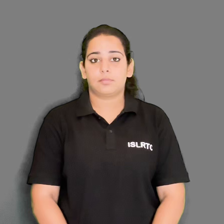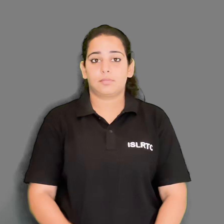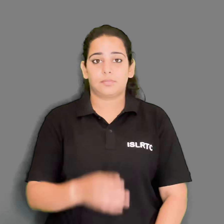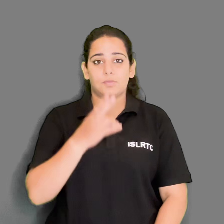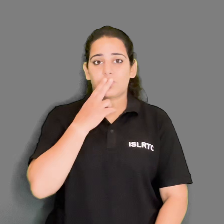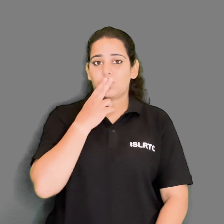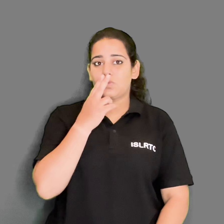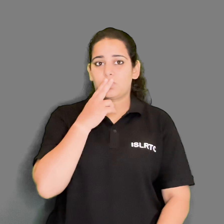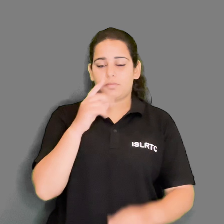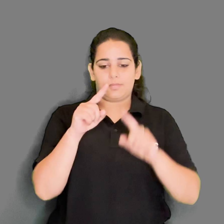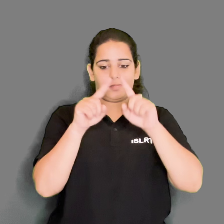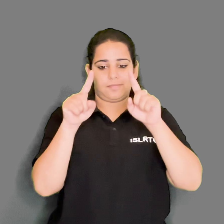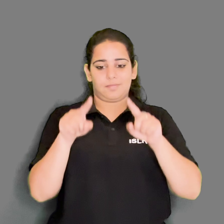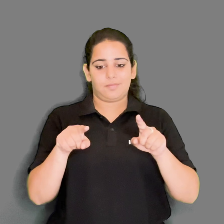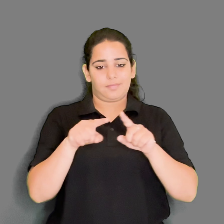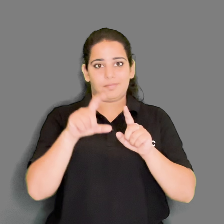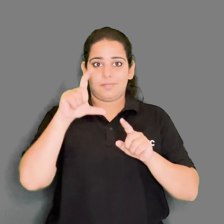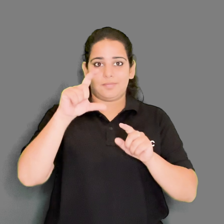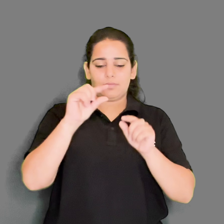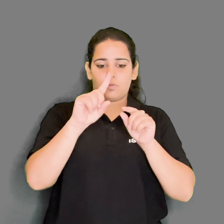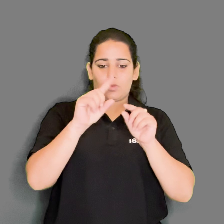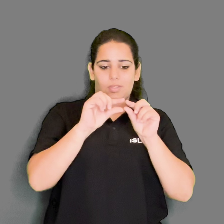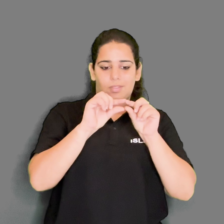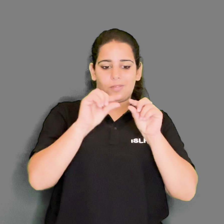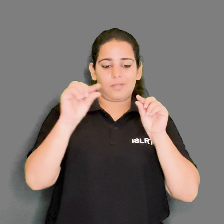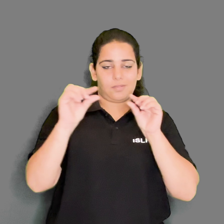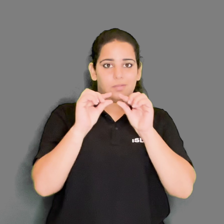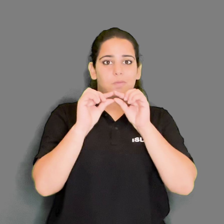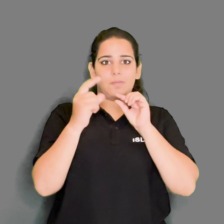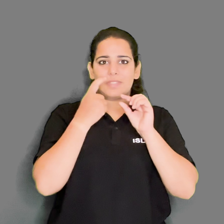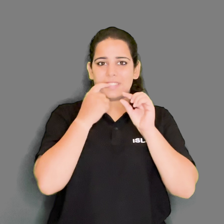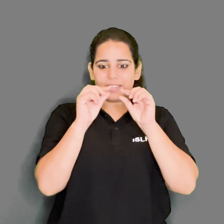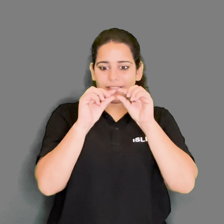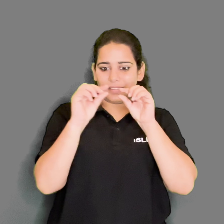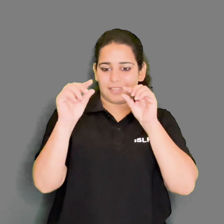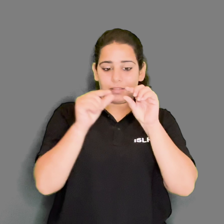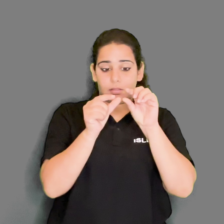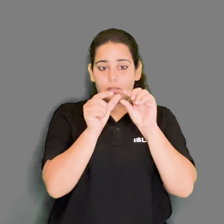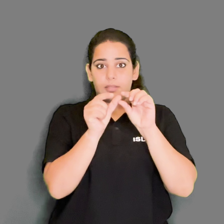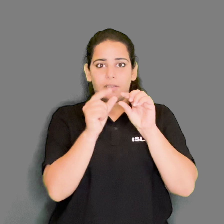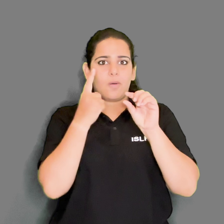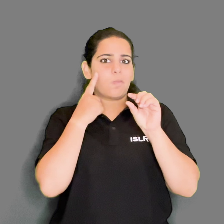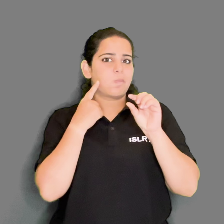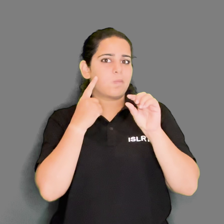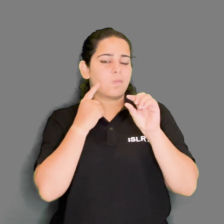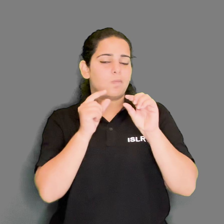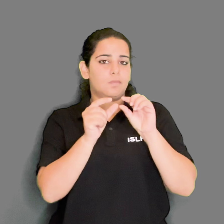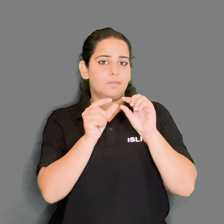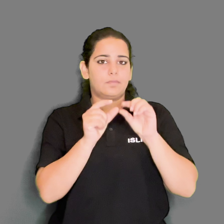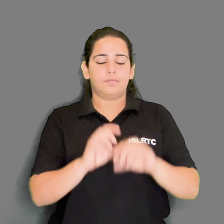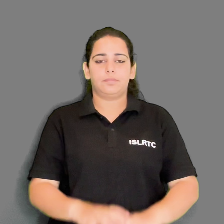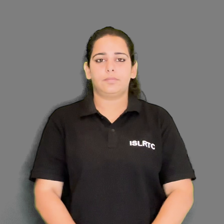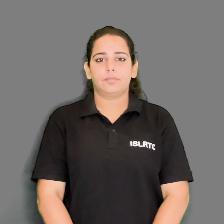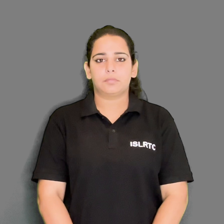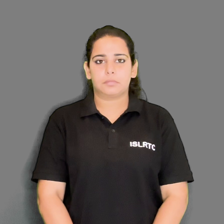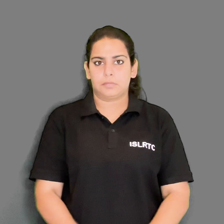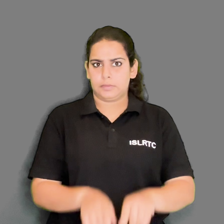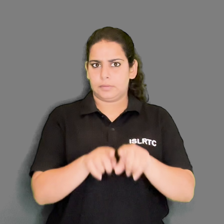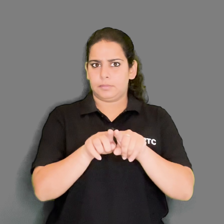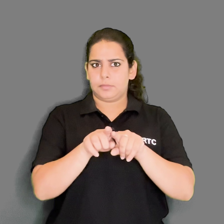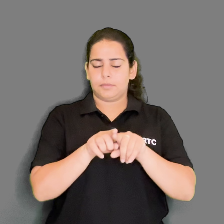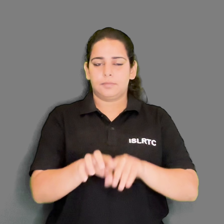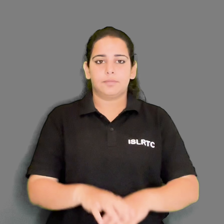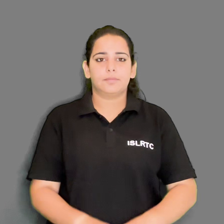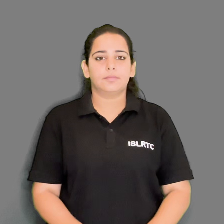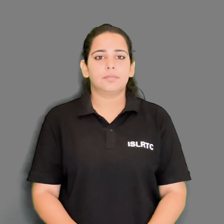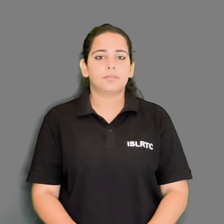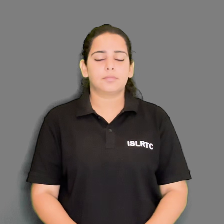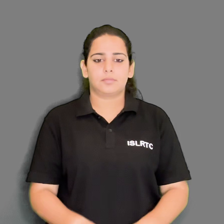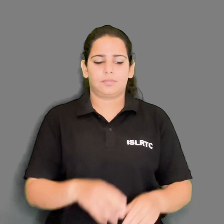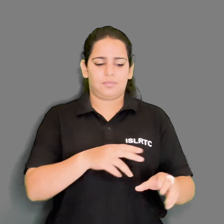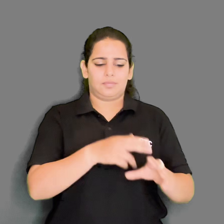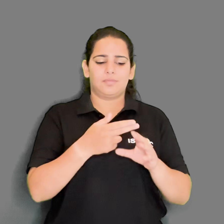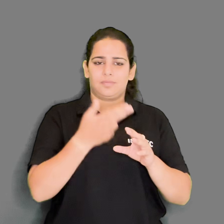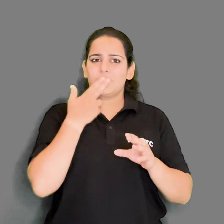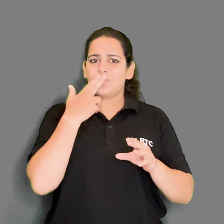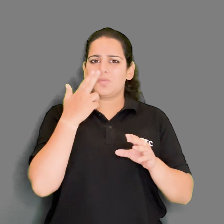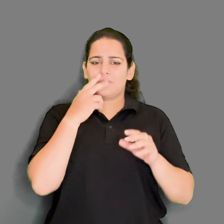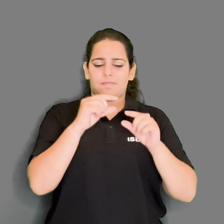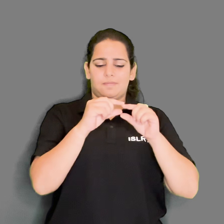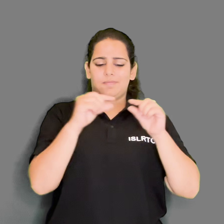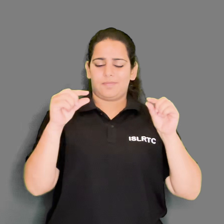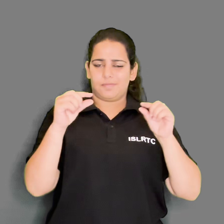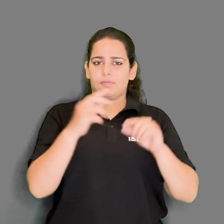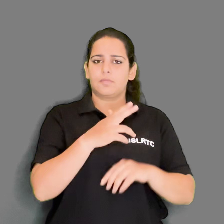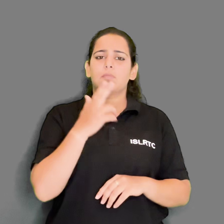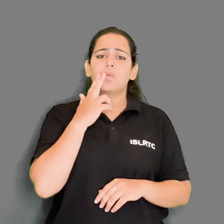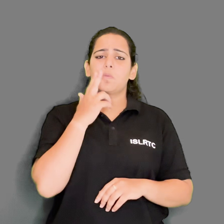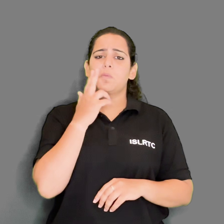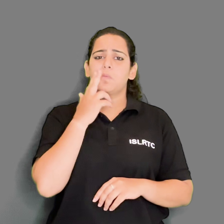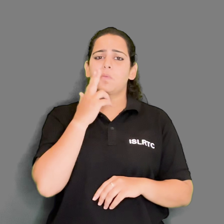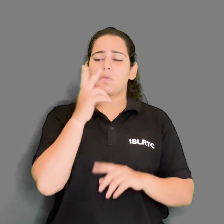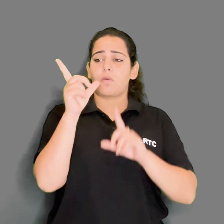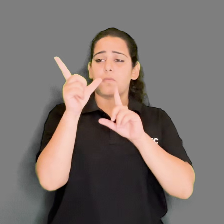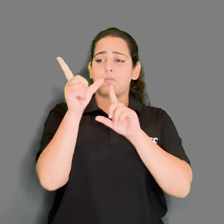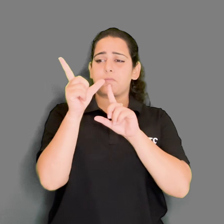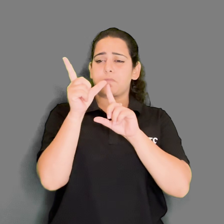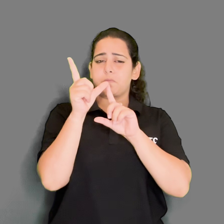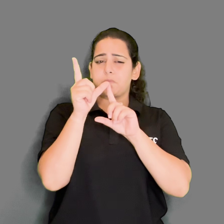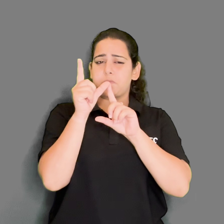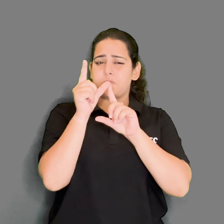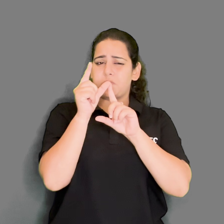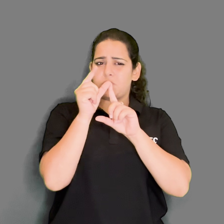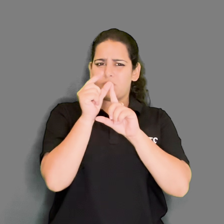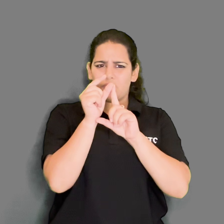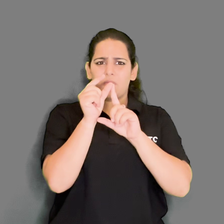Chain smoking When you constantly or continually smoke cigarettes